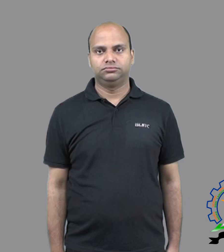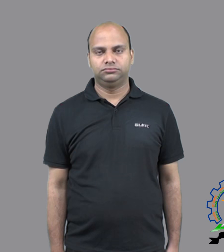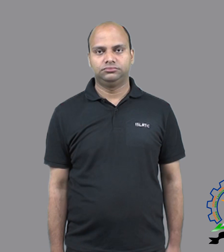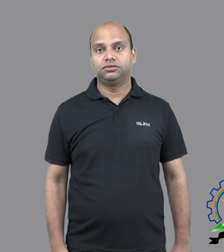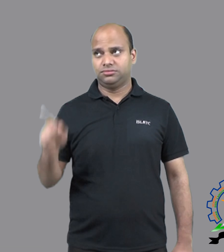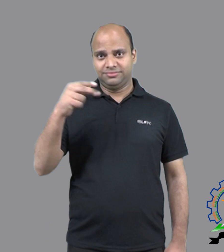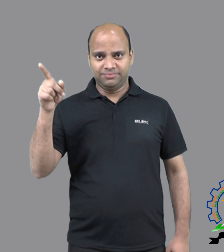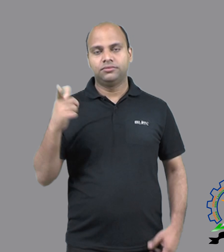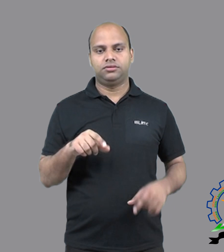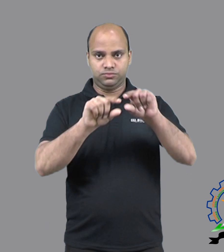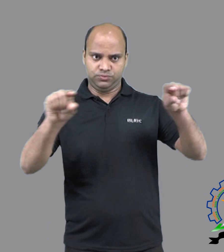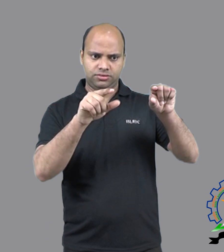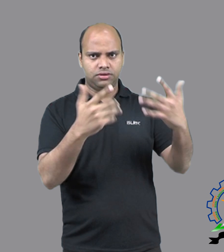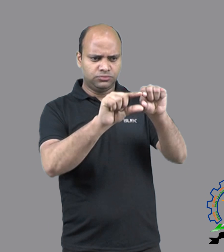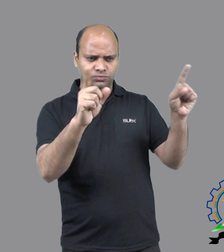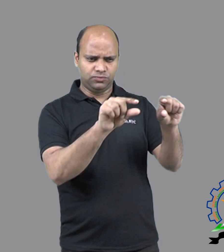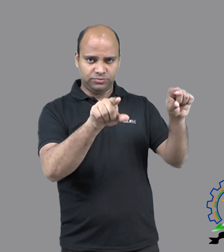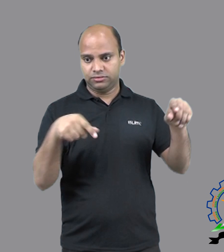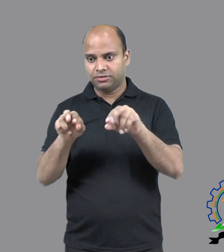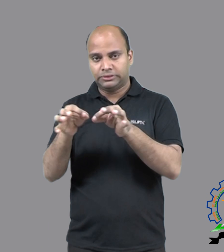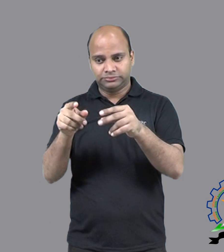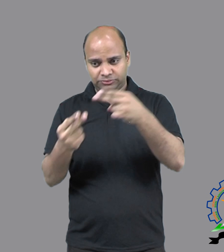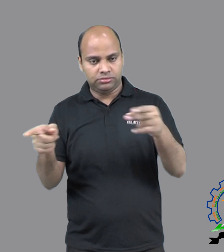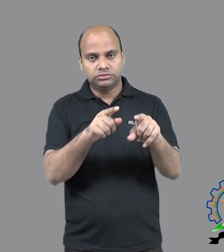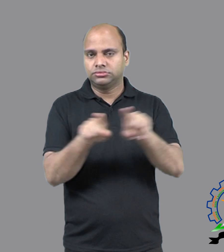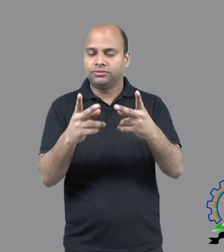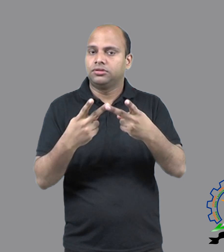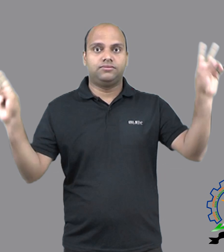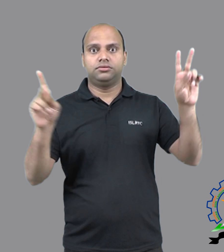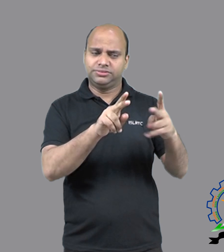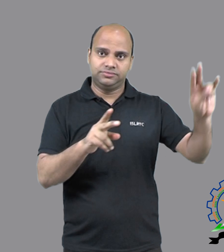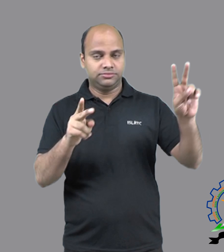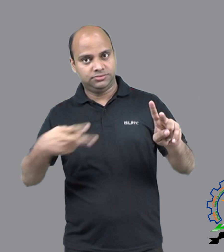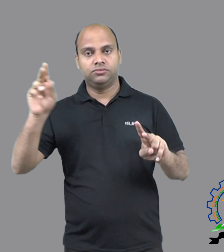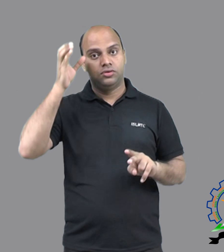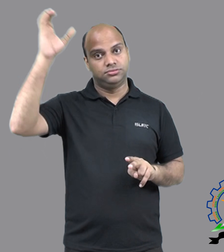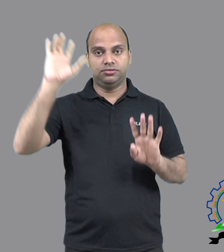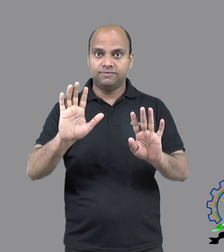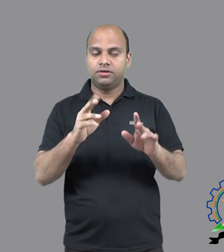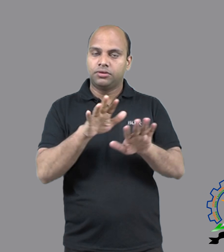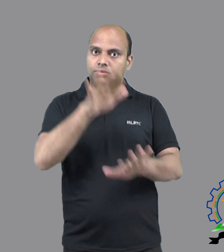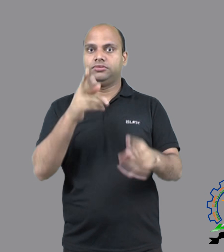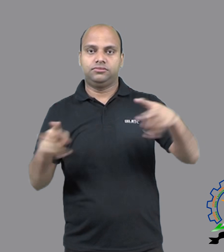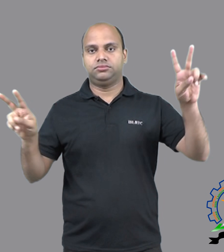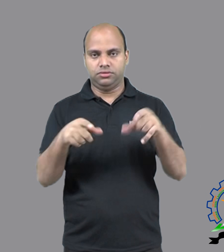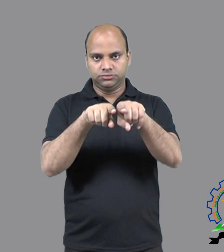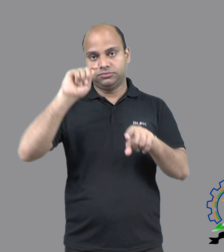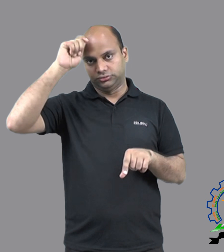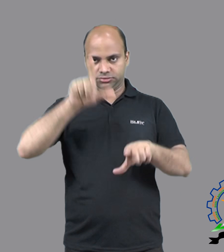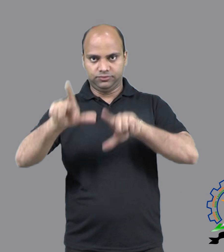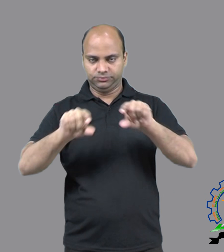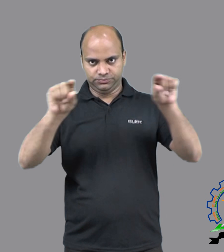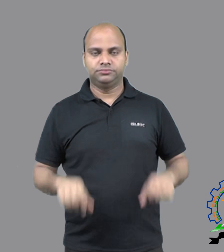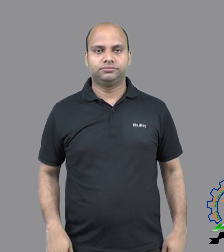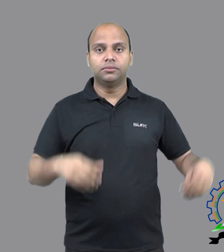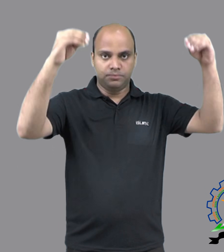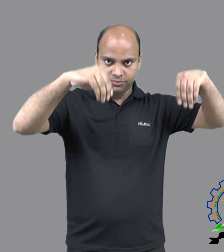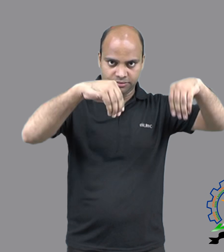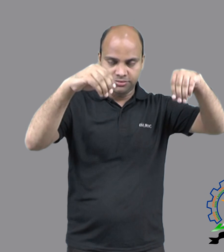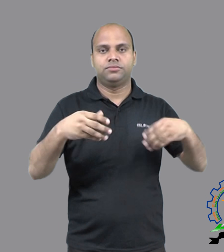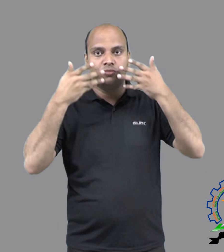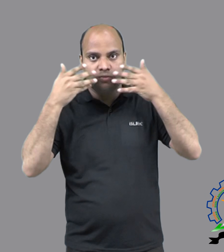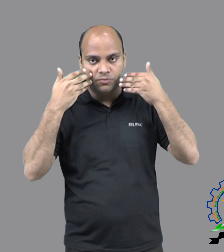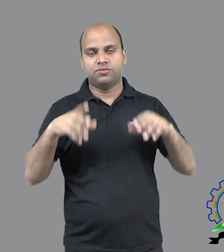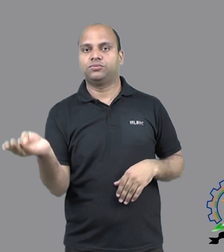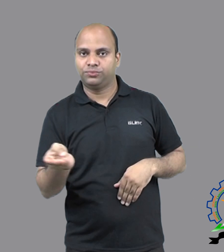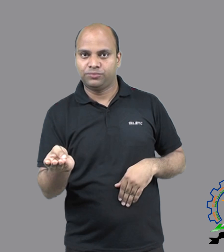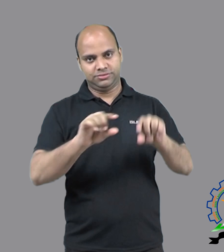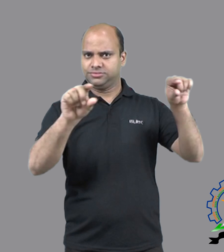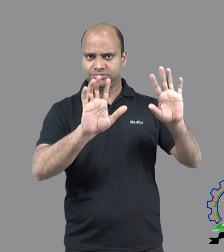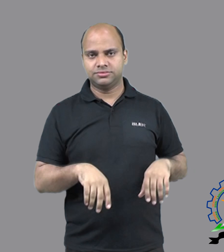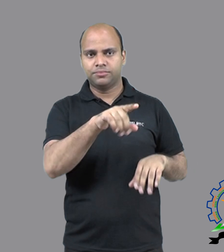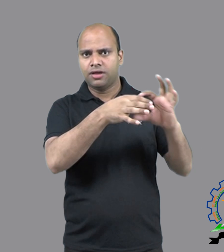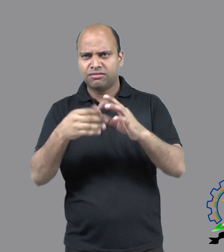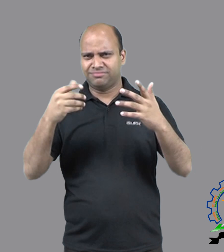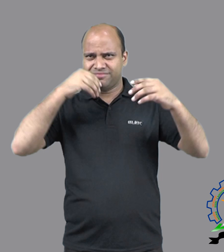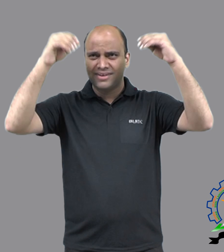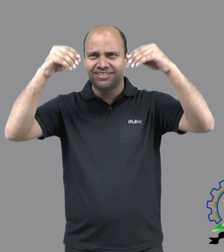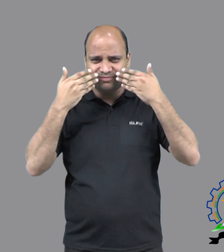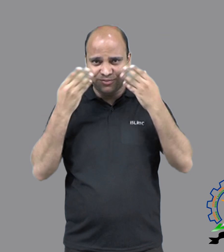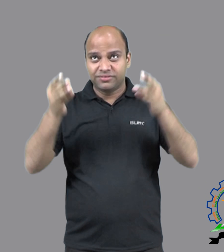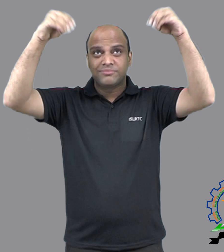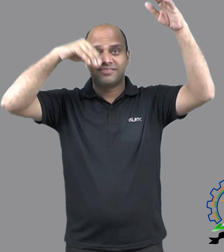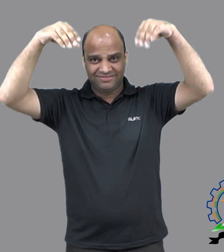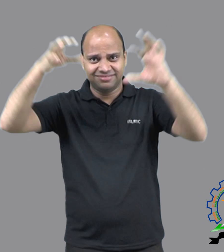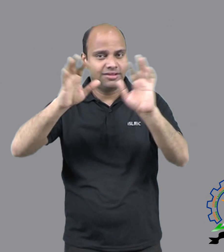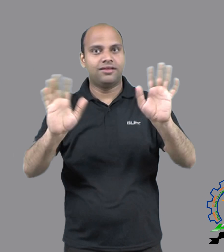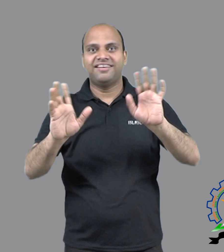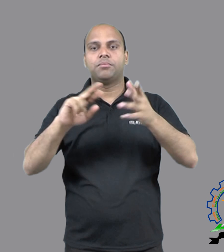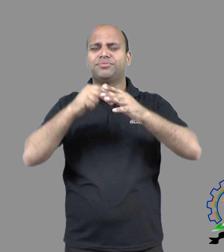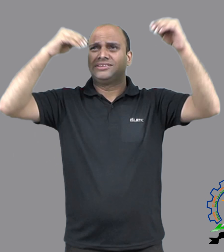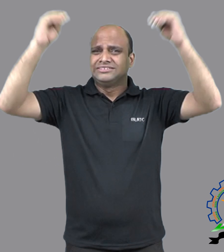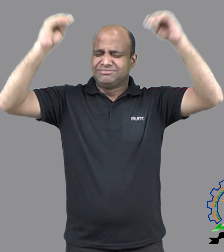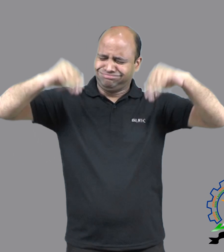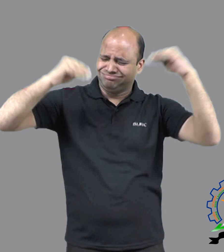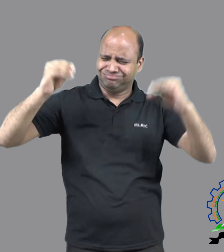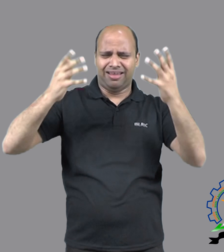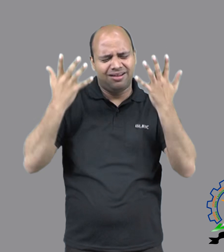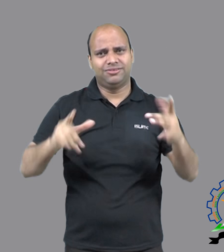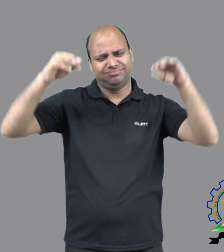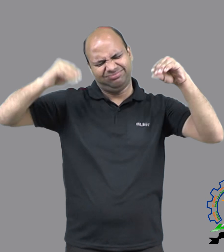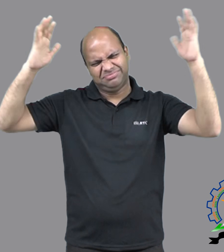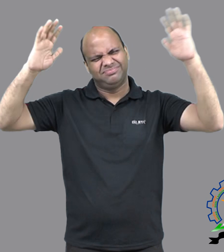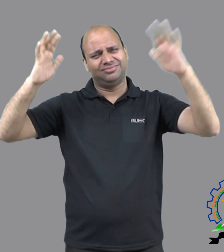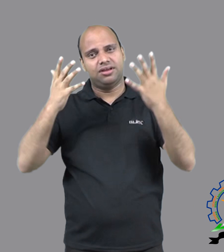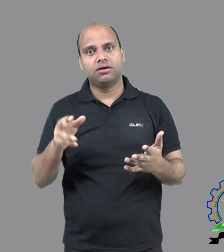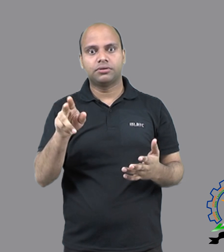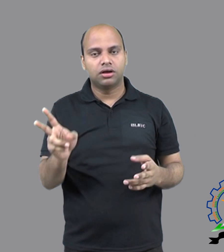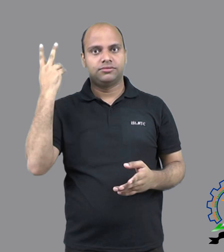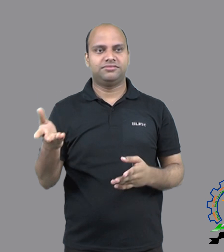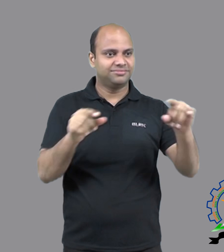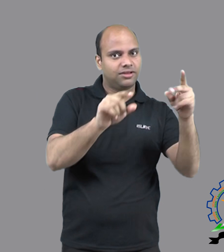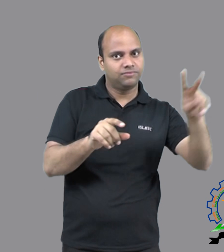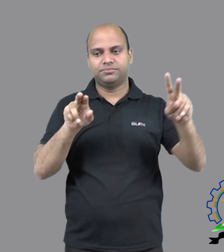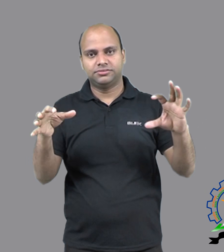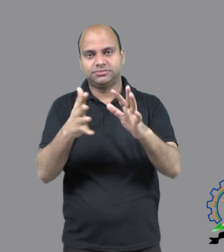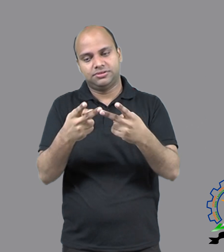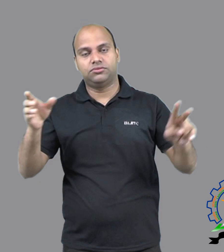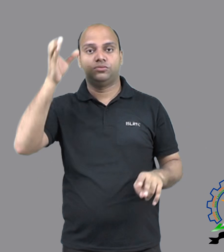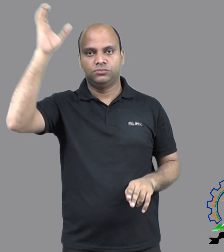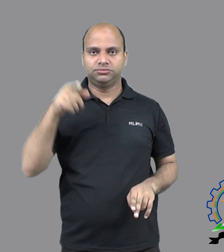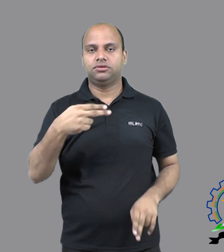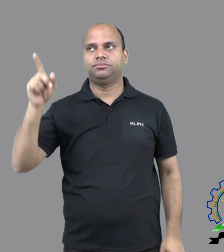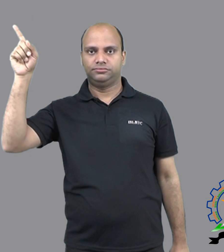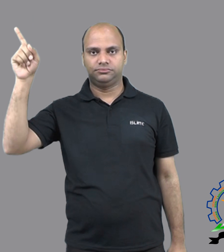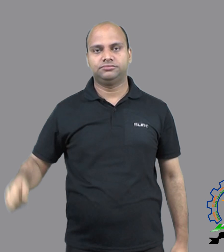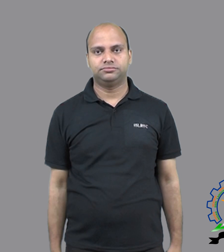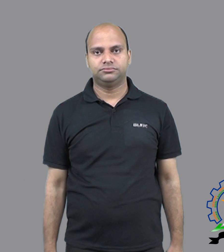Metaphor